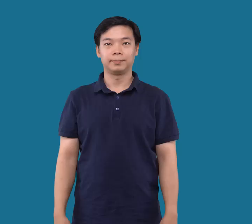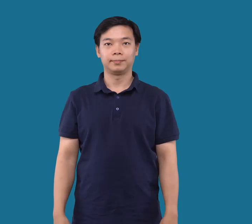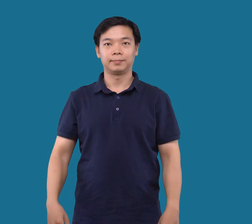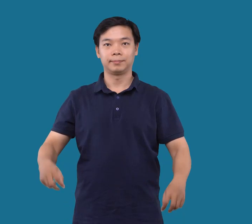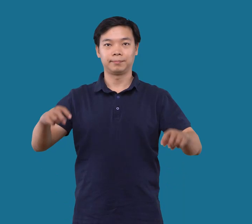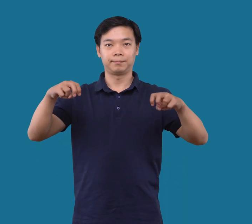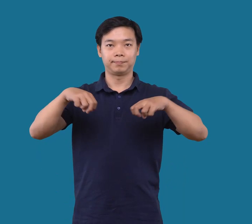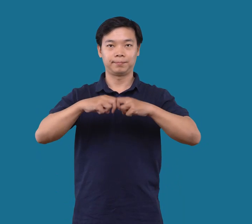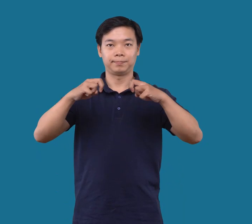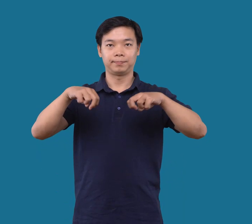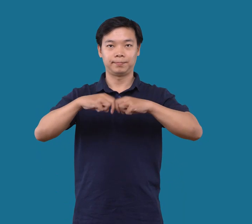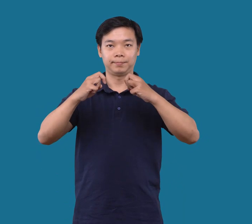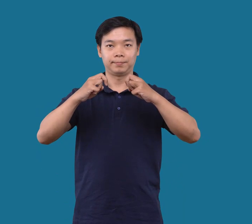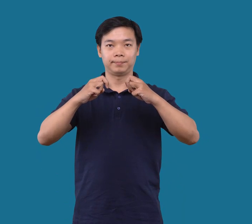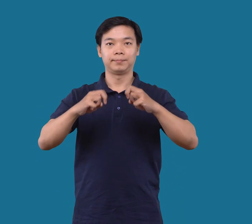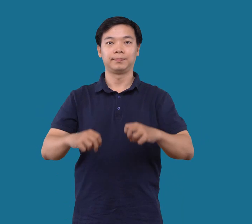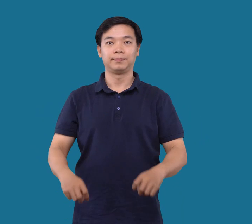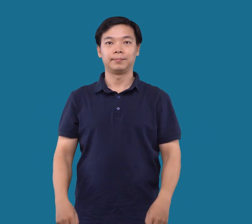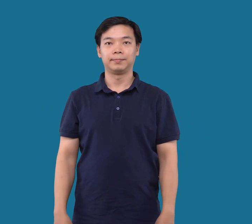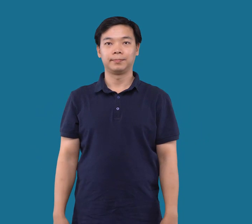con dế